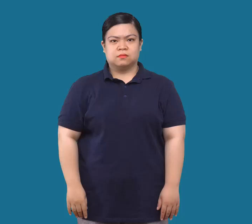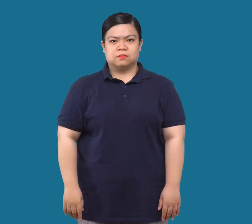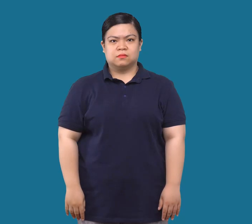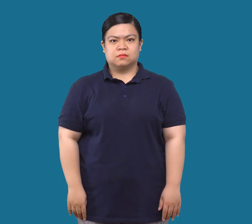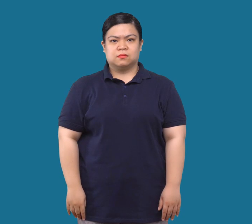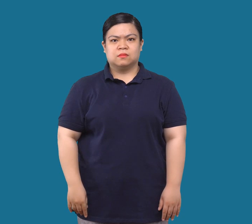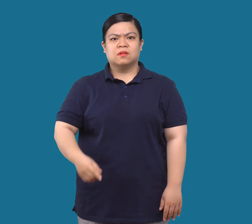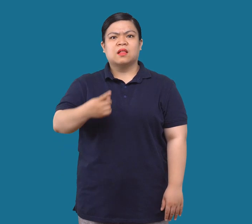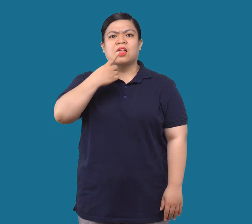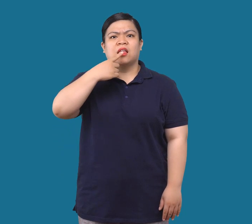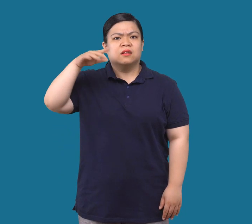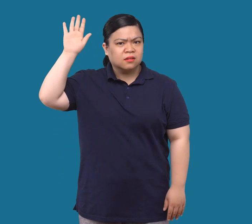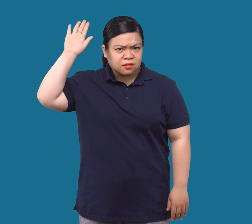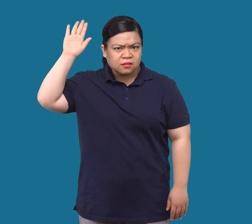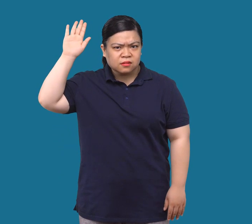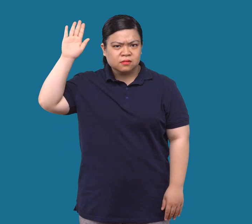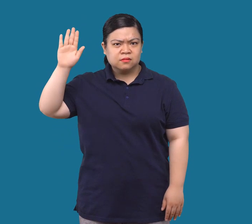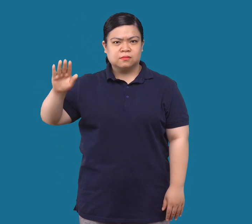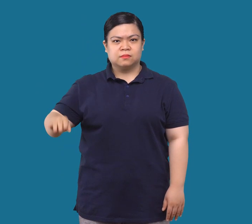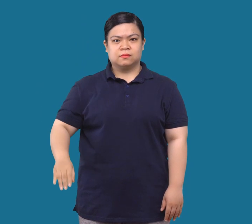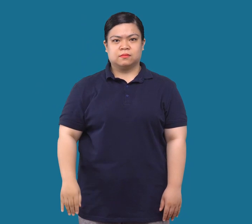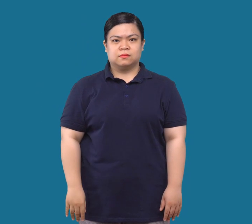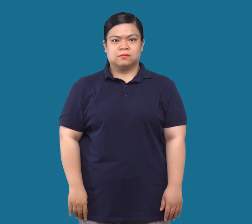thề